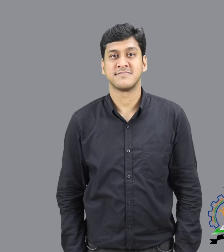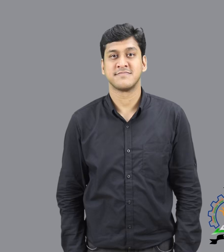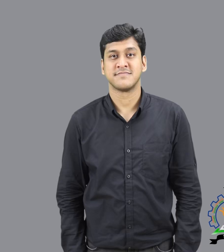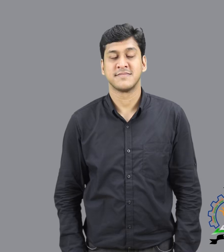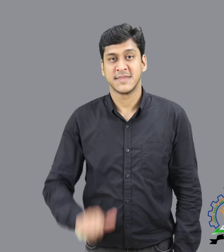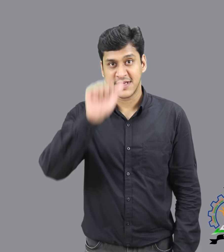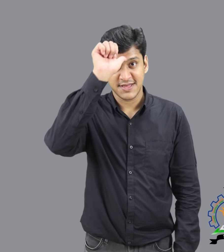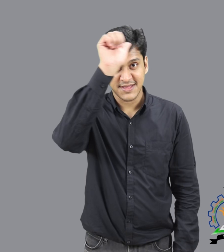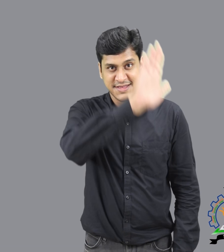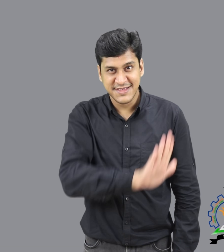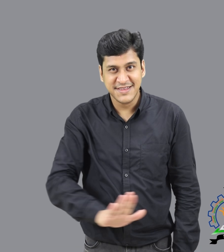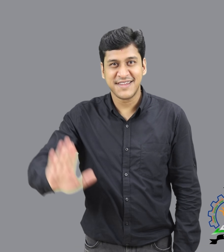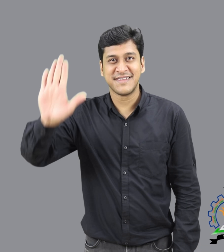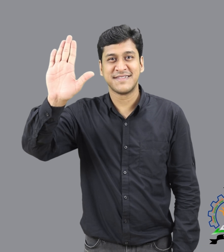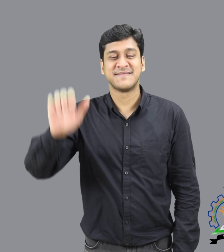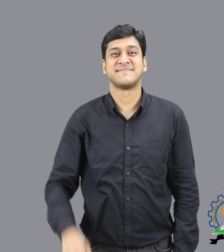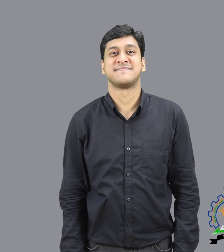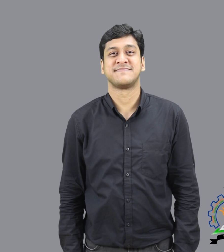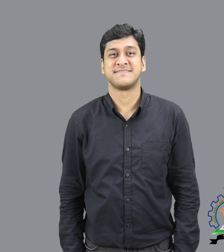India